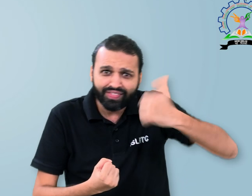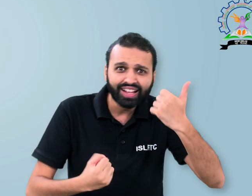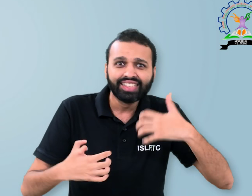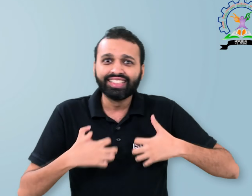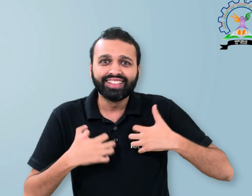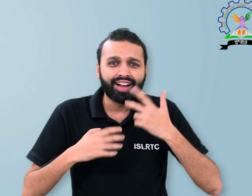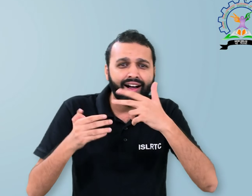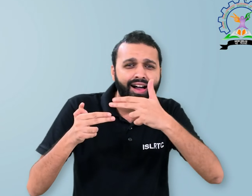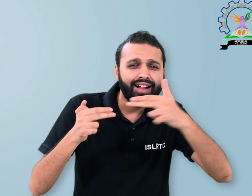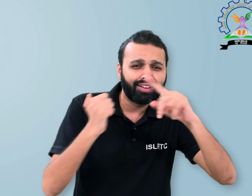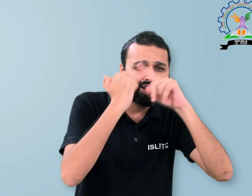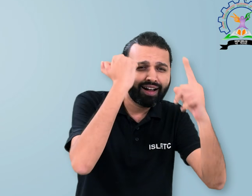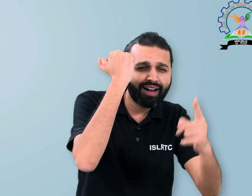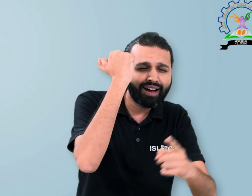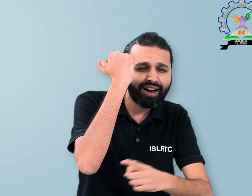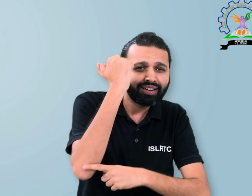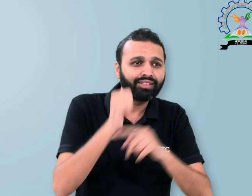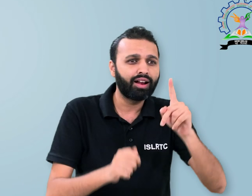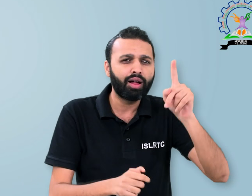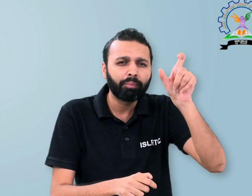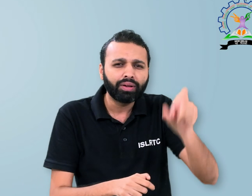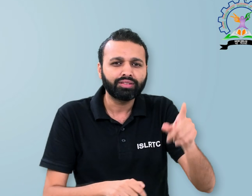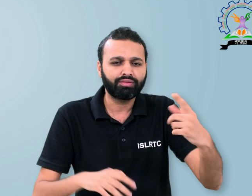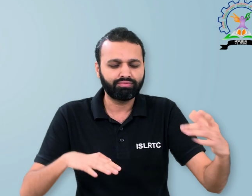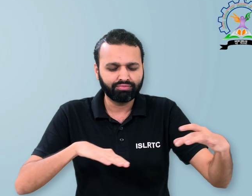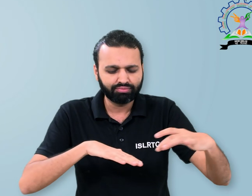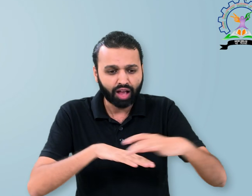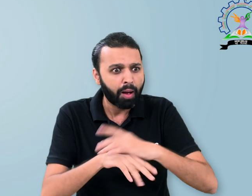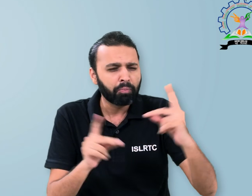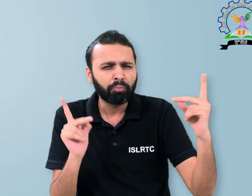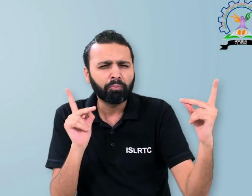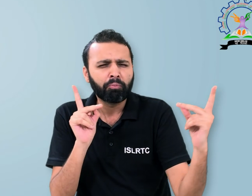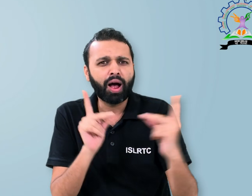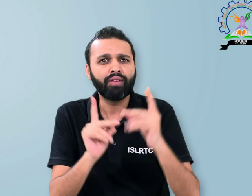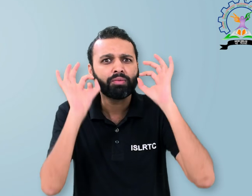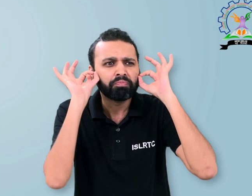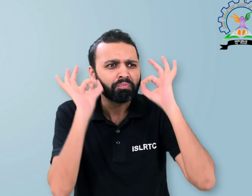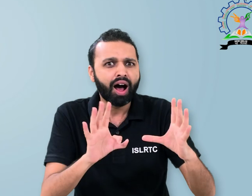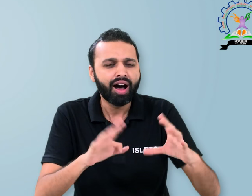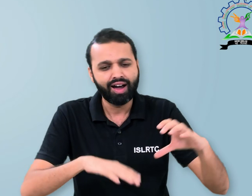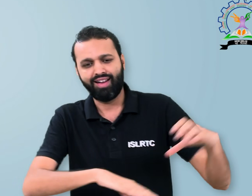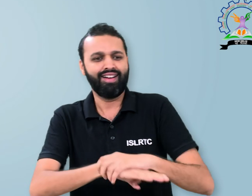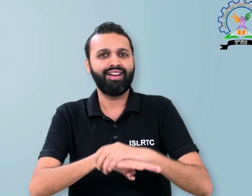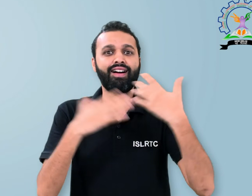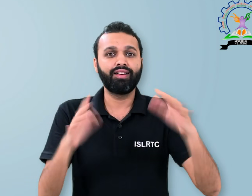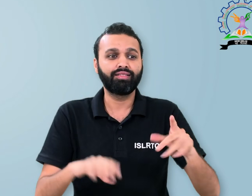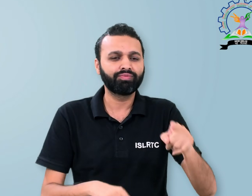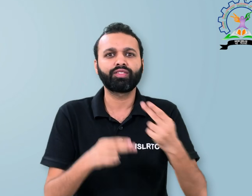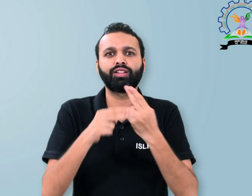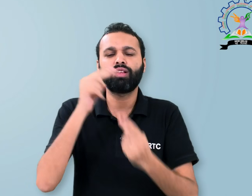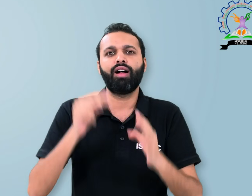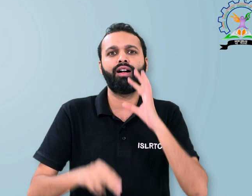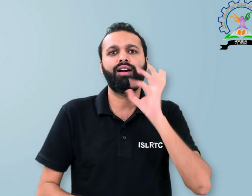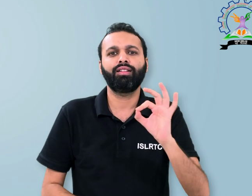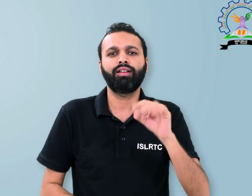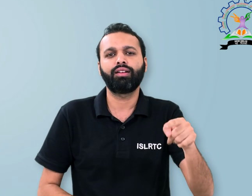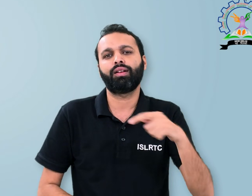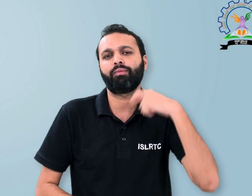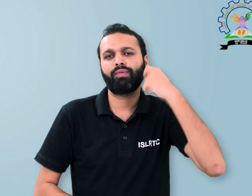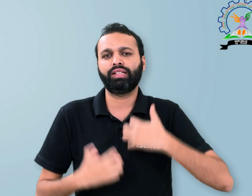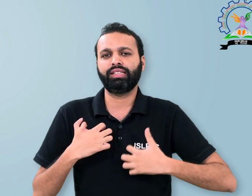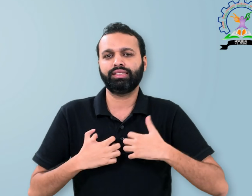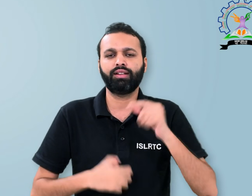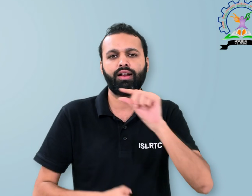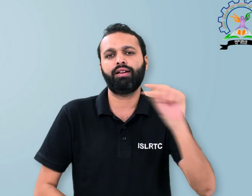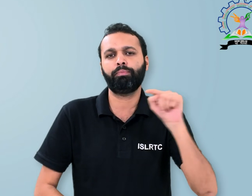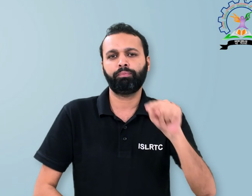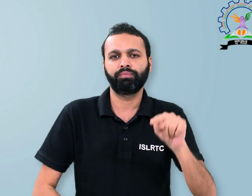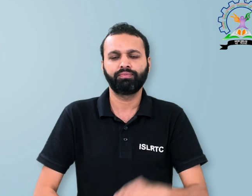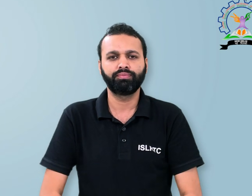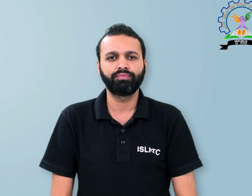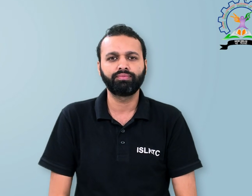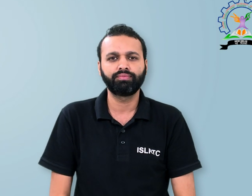This moment resolves the main conflict of the story, leading to her happy ending.